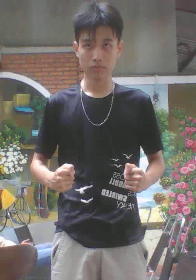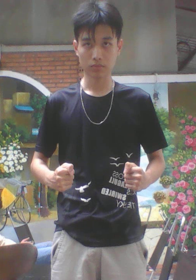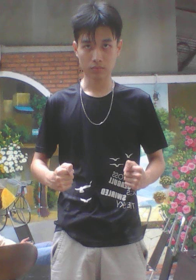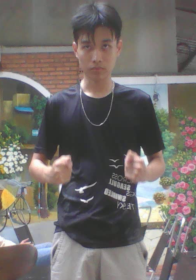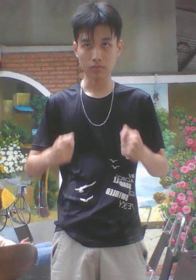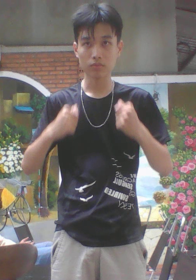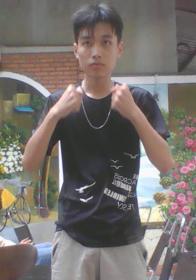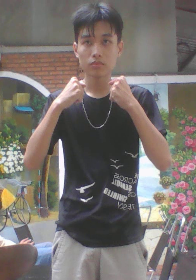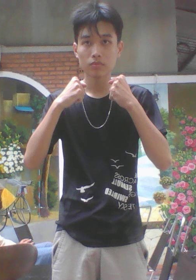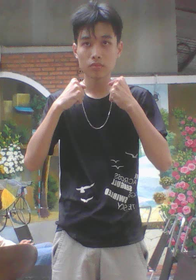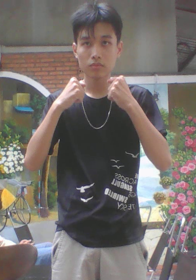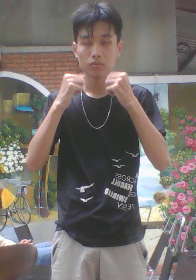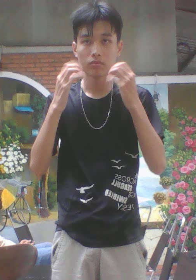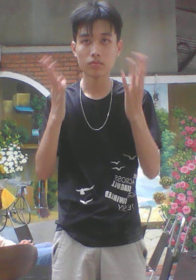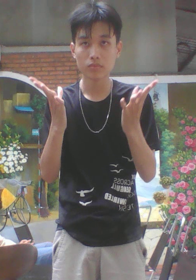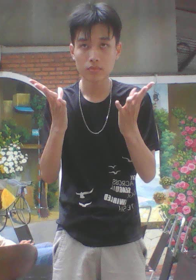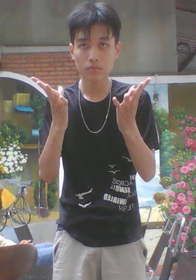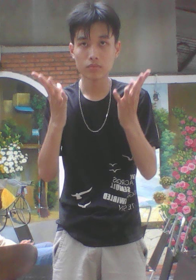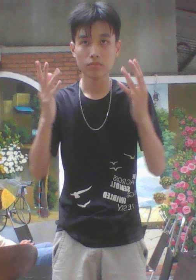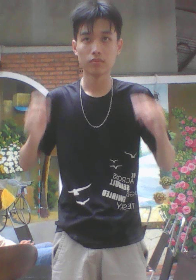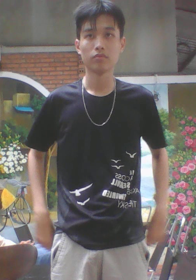cam on